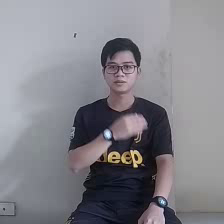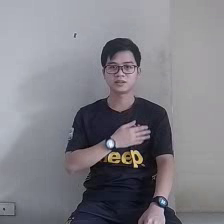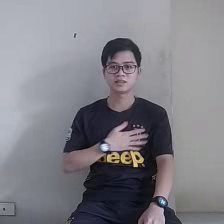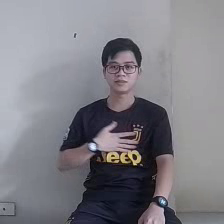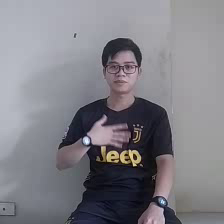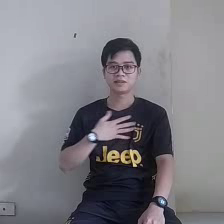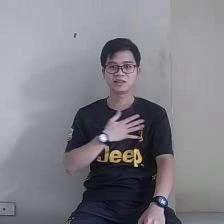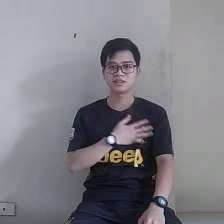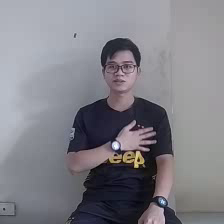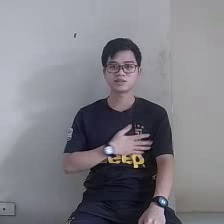Ăn mừng